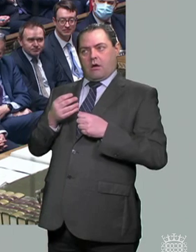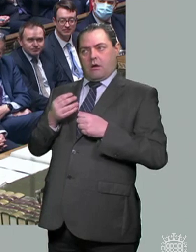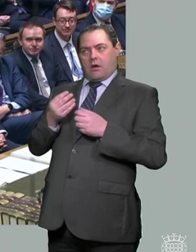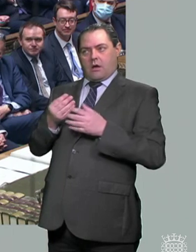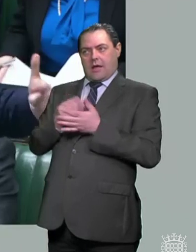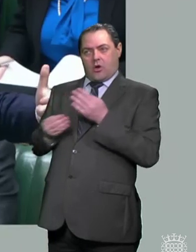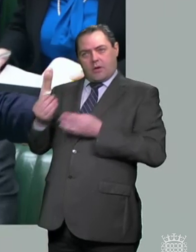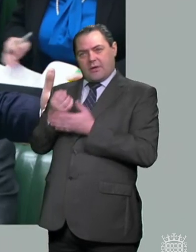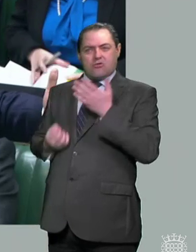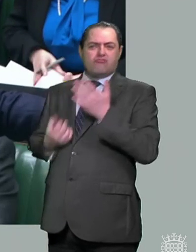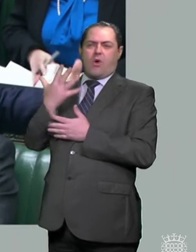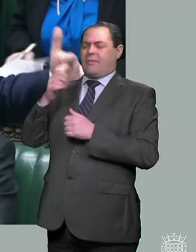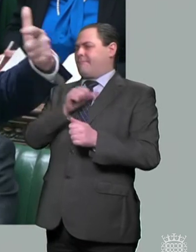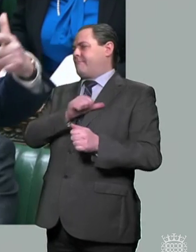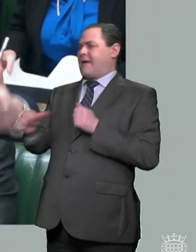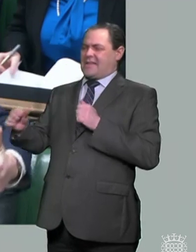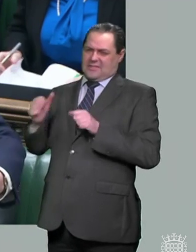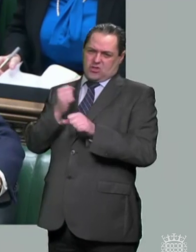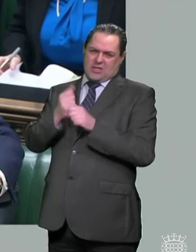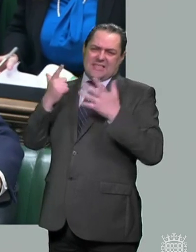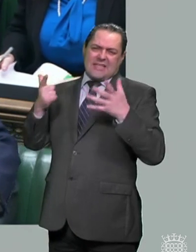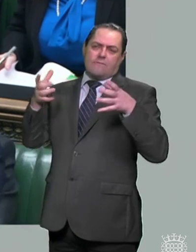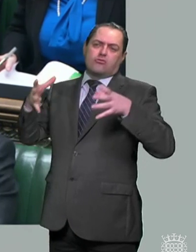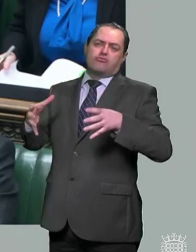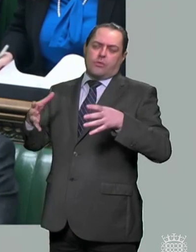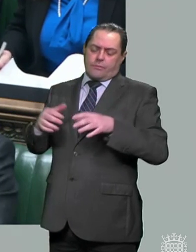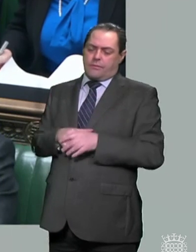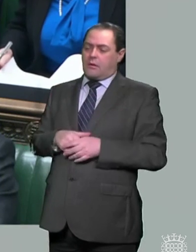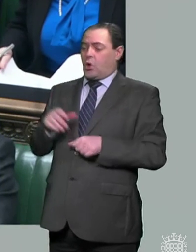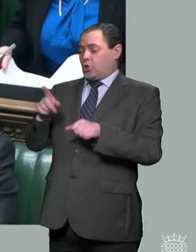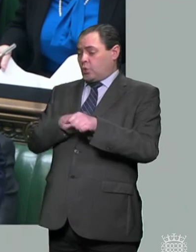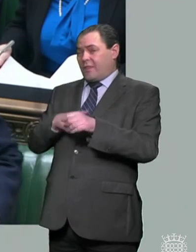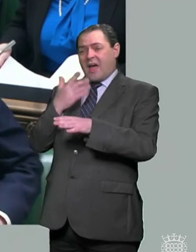That is absolutely true.